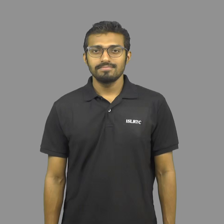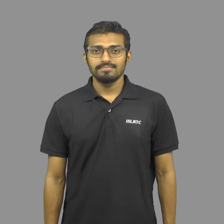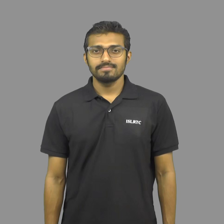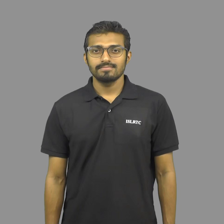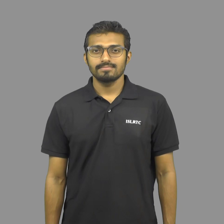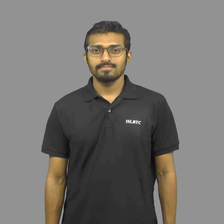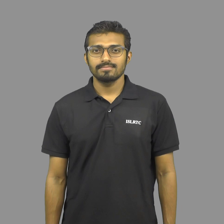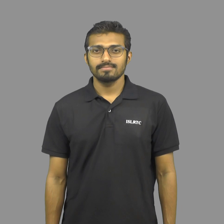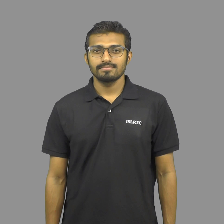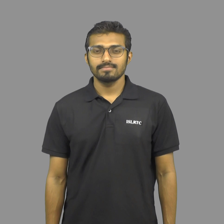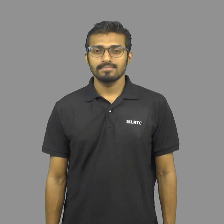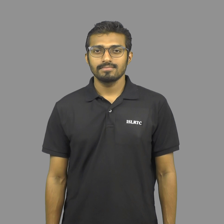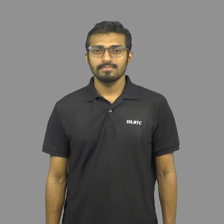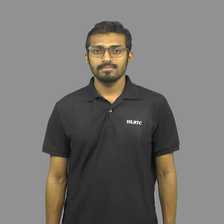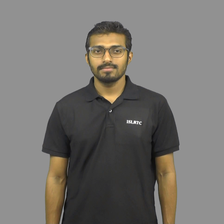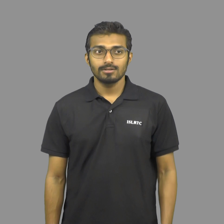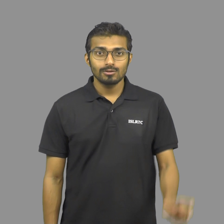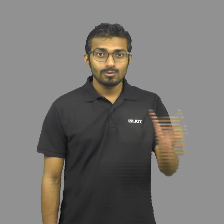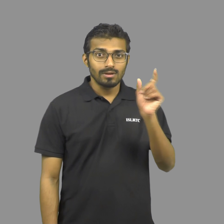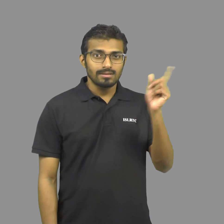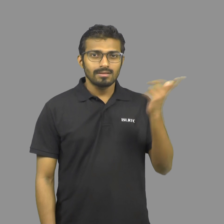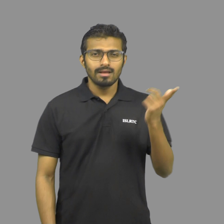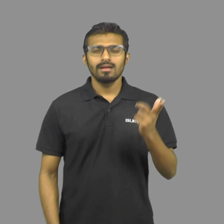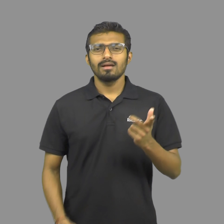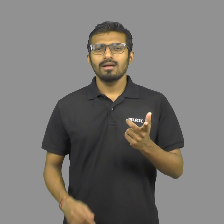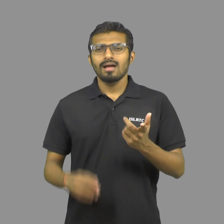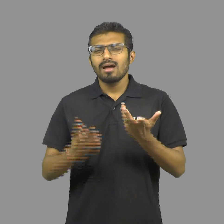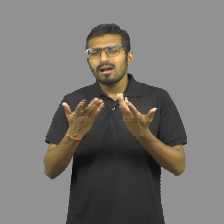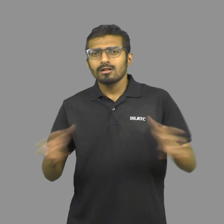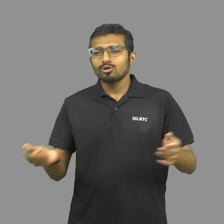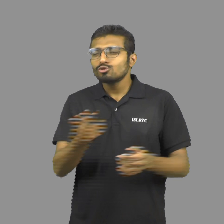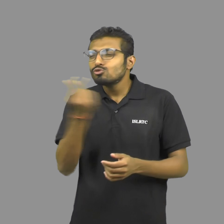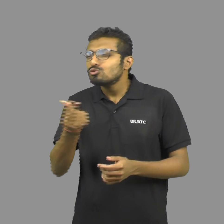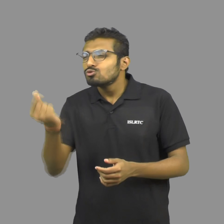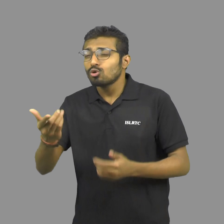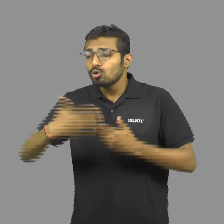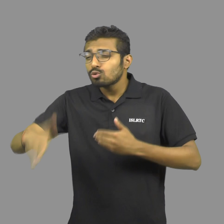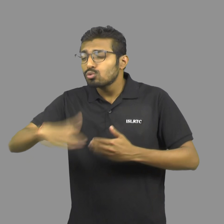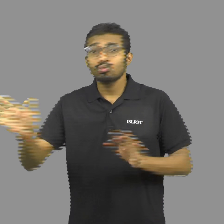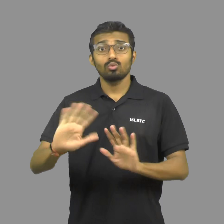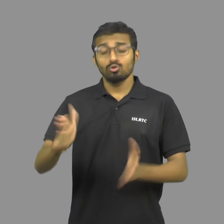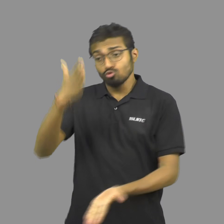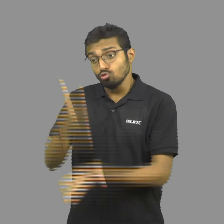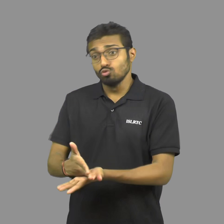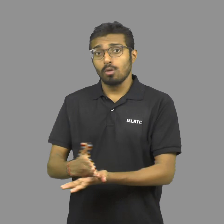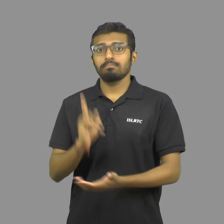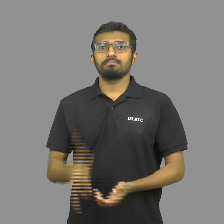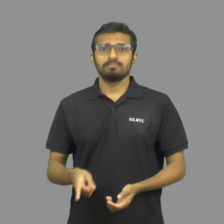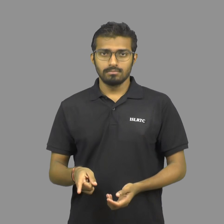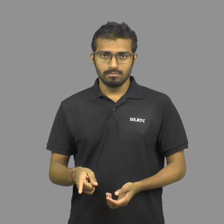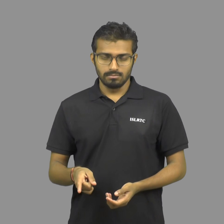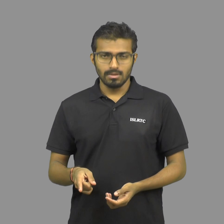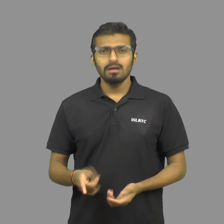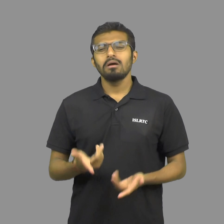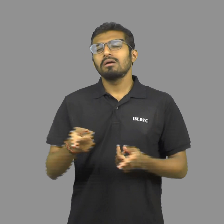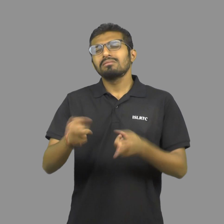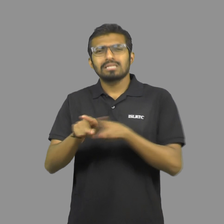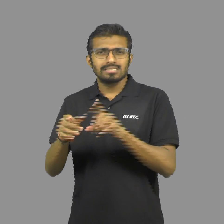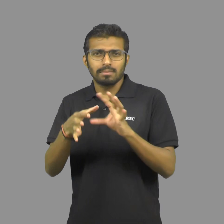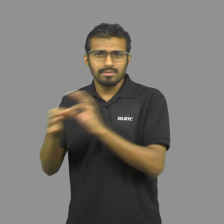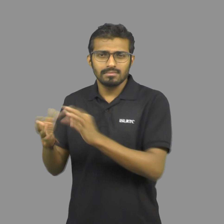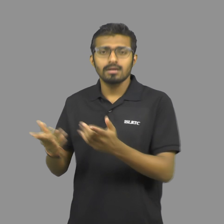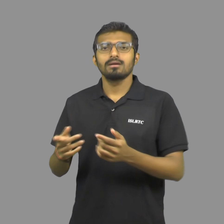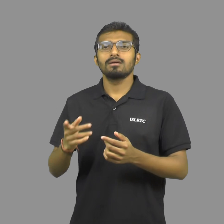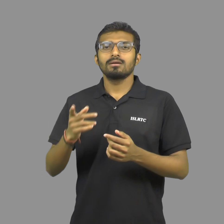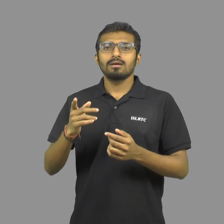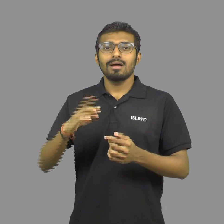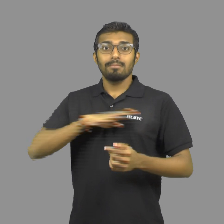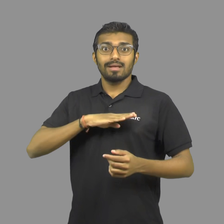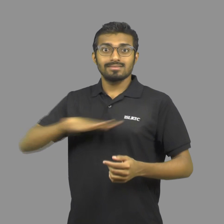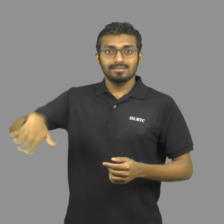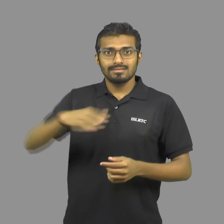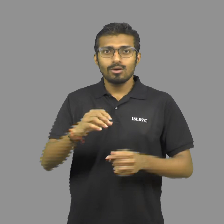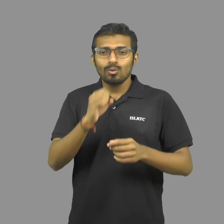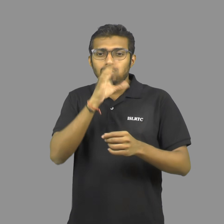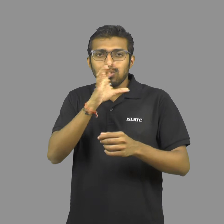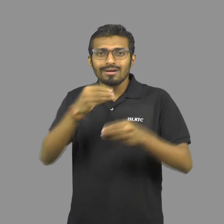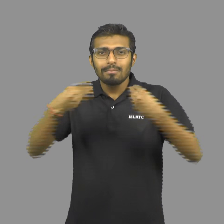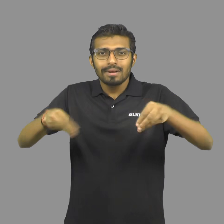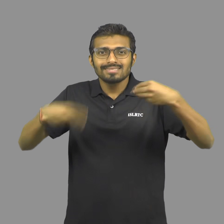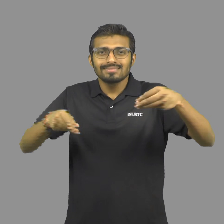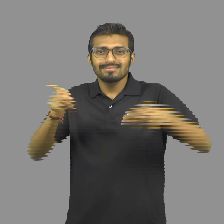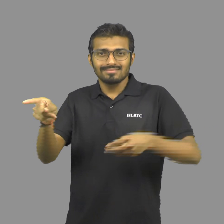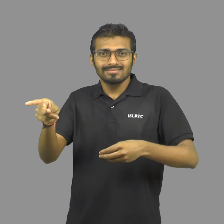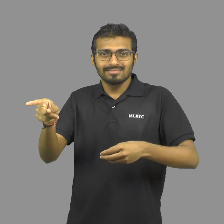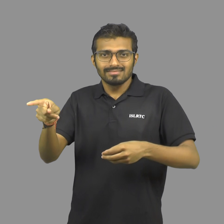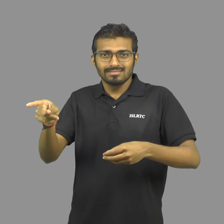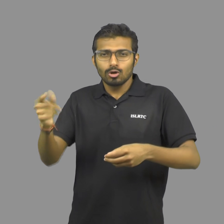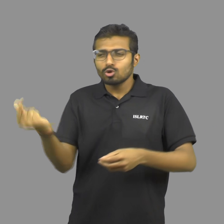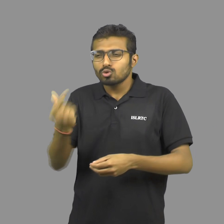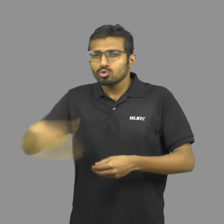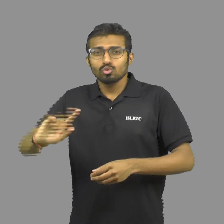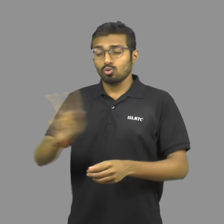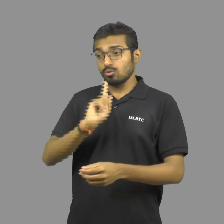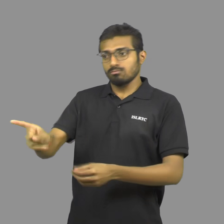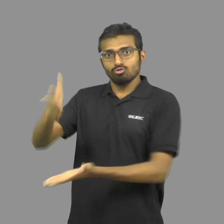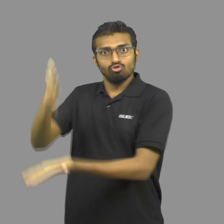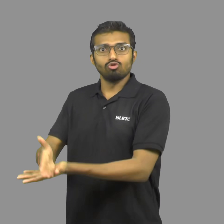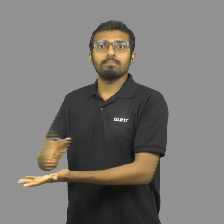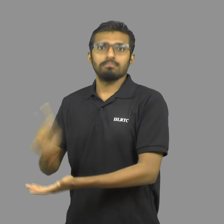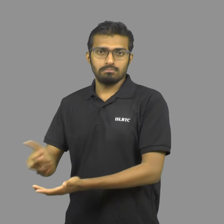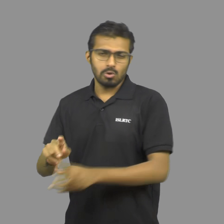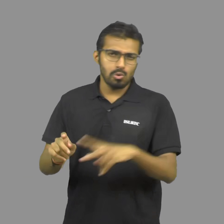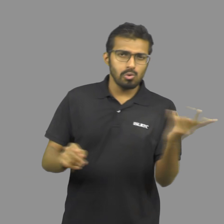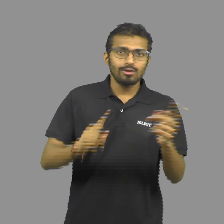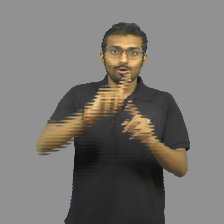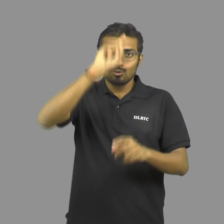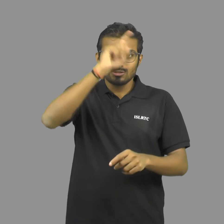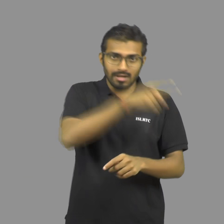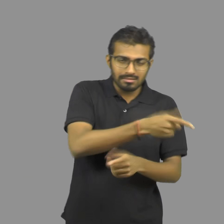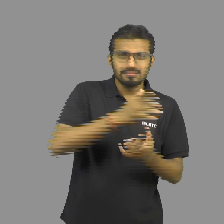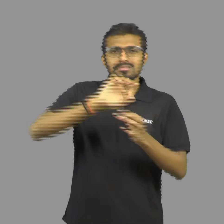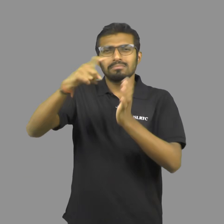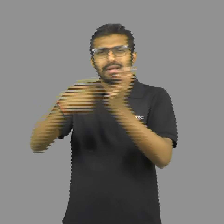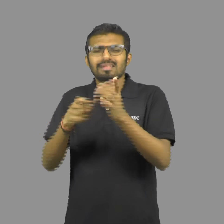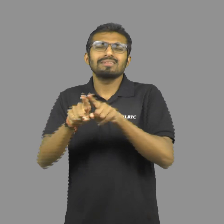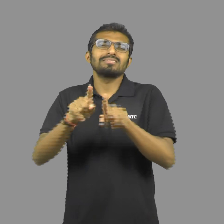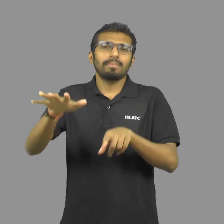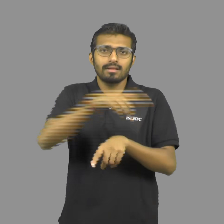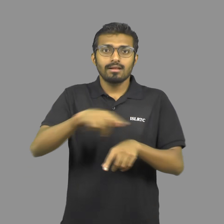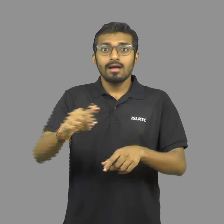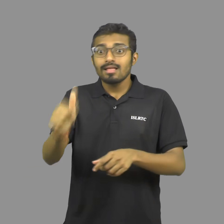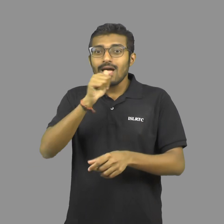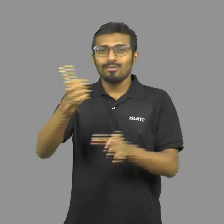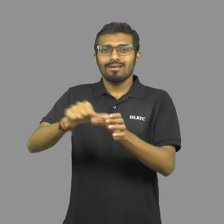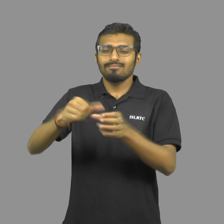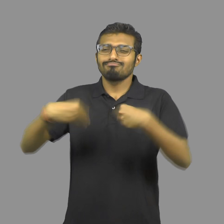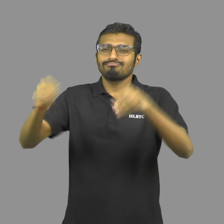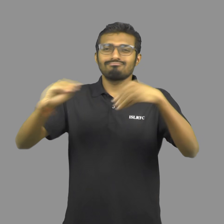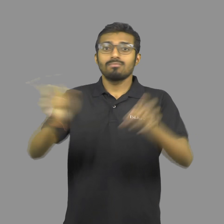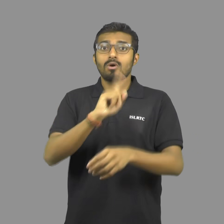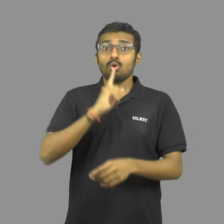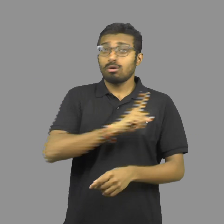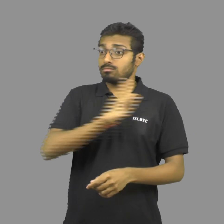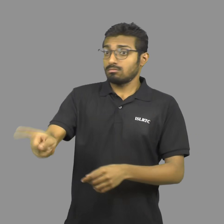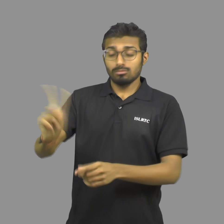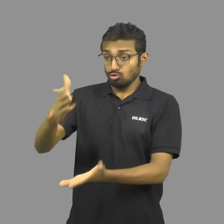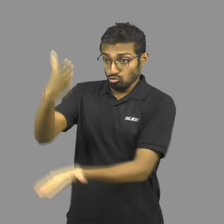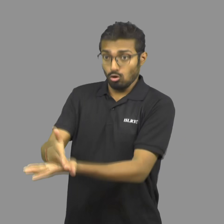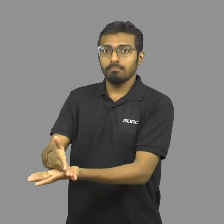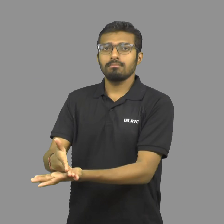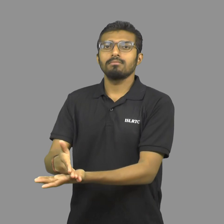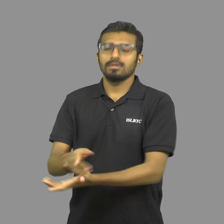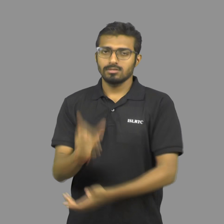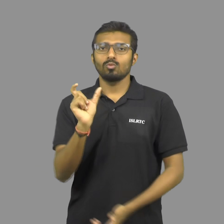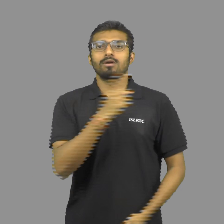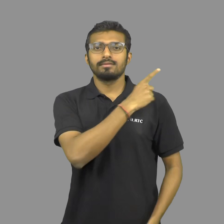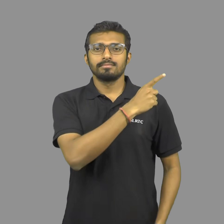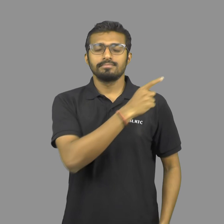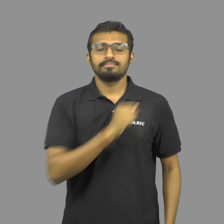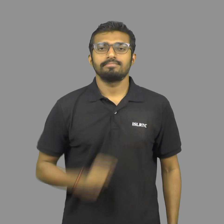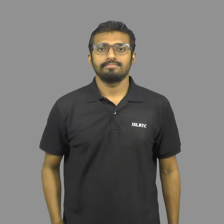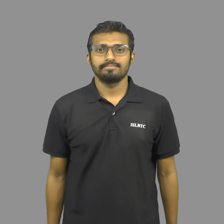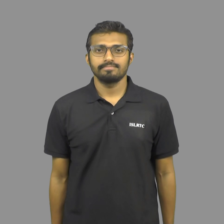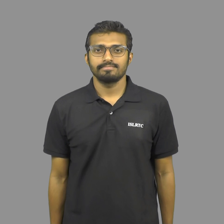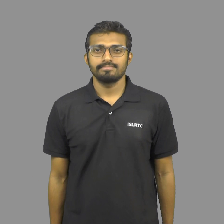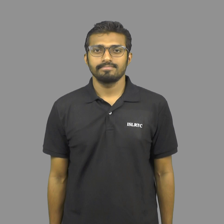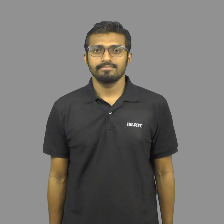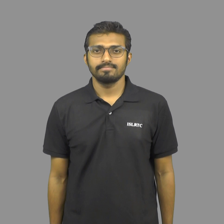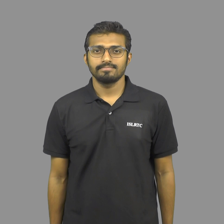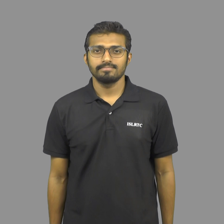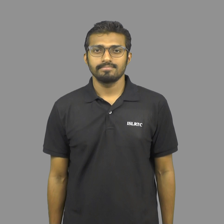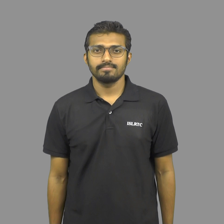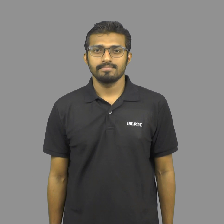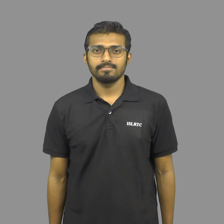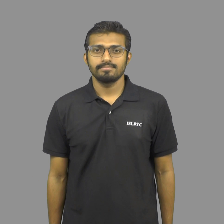Prohibited